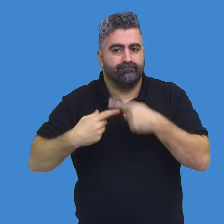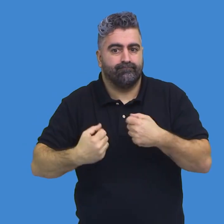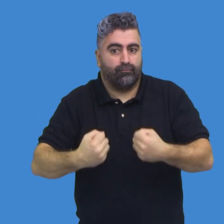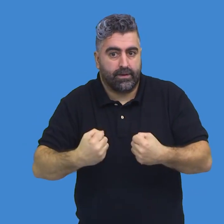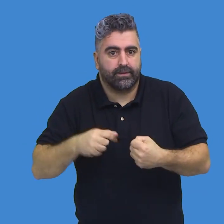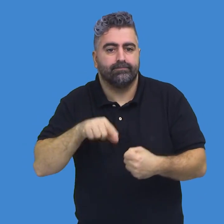fuerte